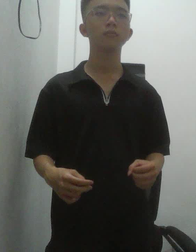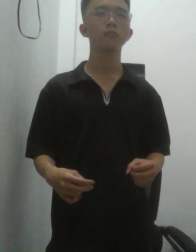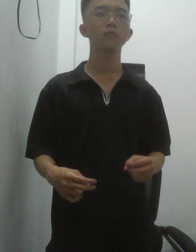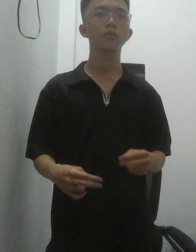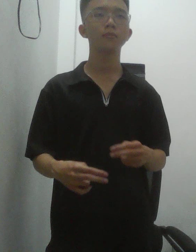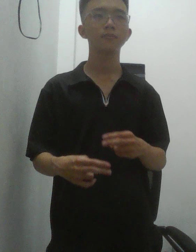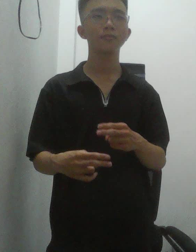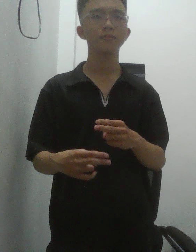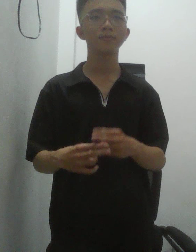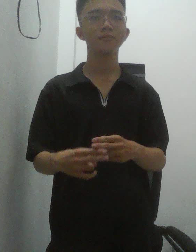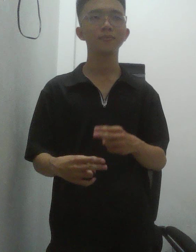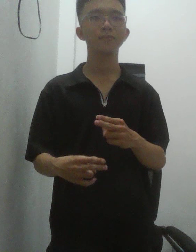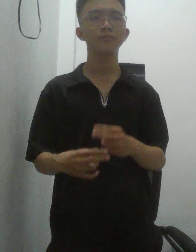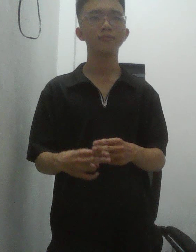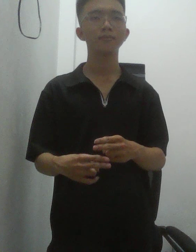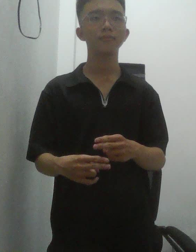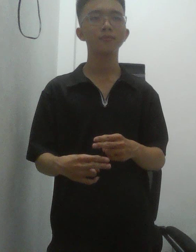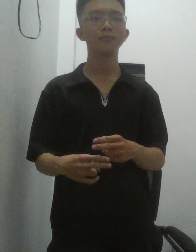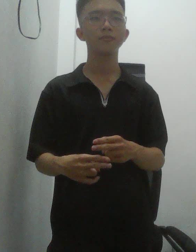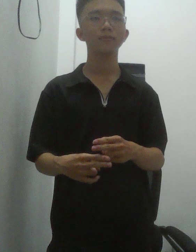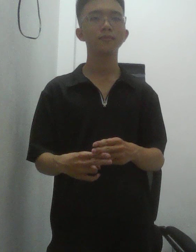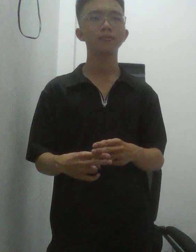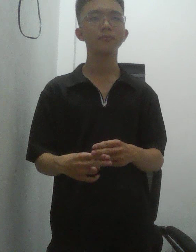ten